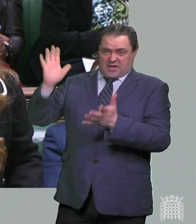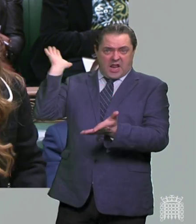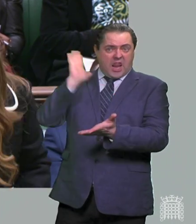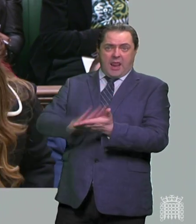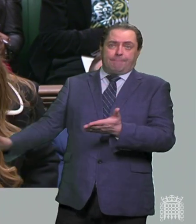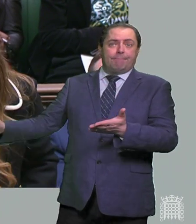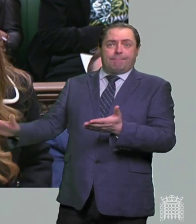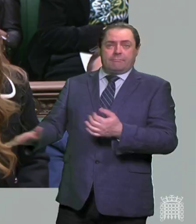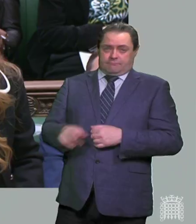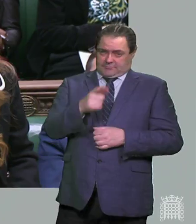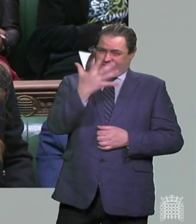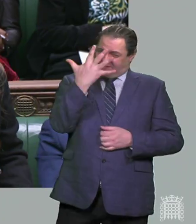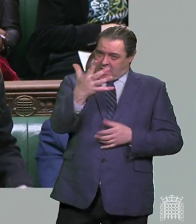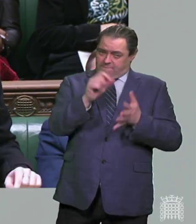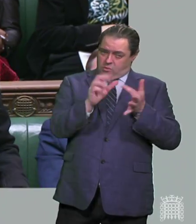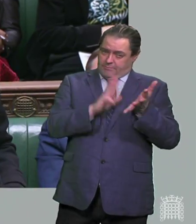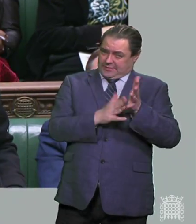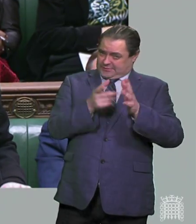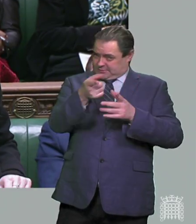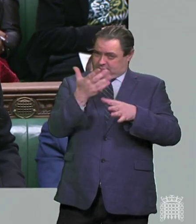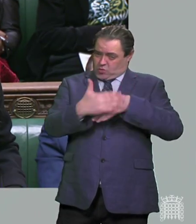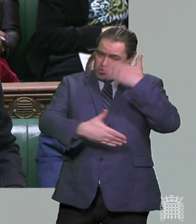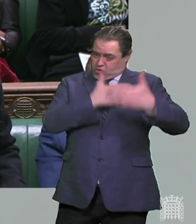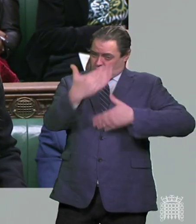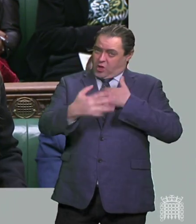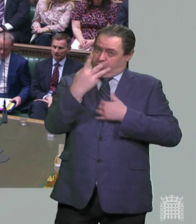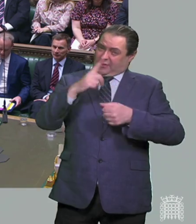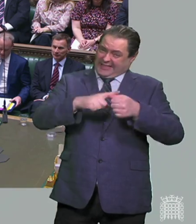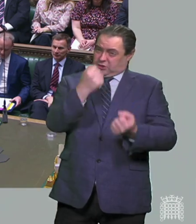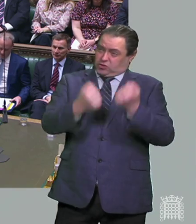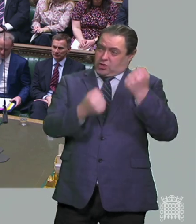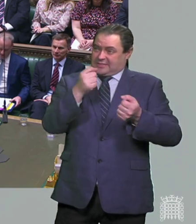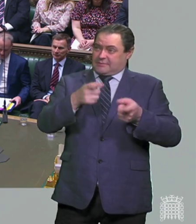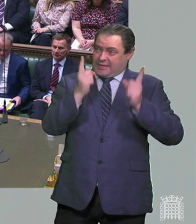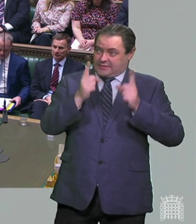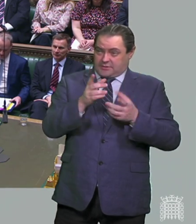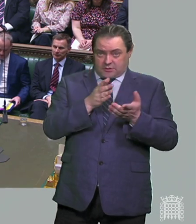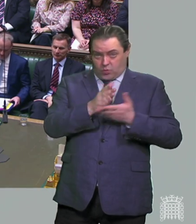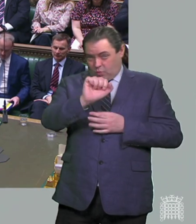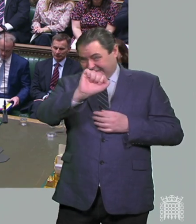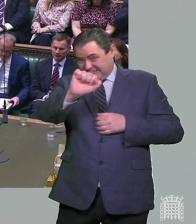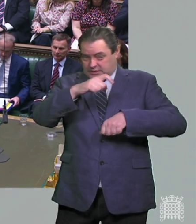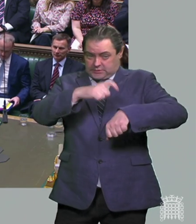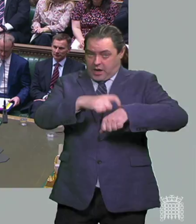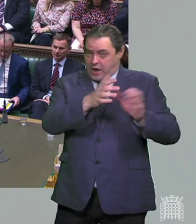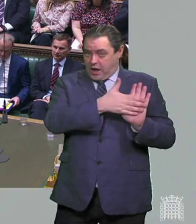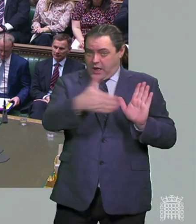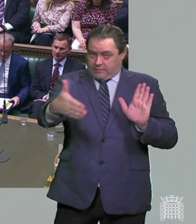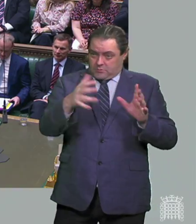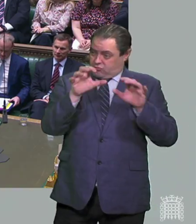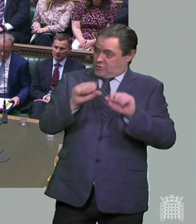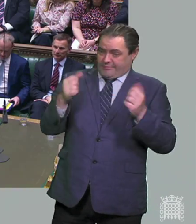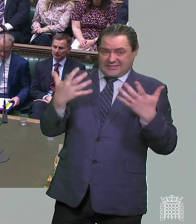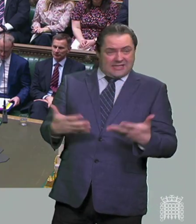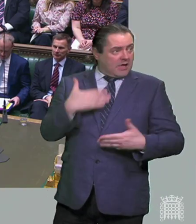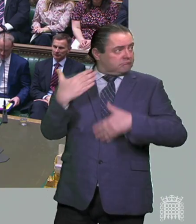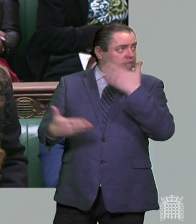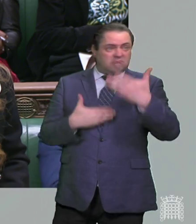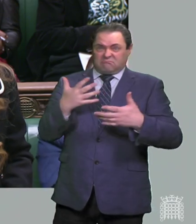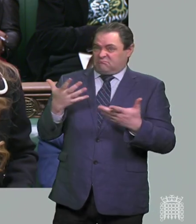He has served under five Tory Prime Ministers and had three years as Justice Minister, and on his watch rapists are left to roam the streets.